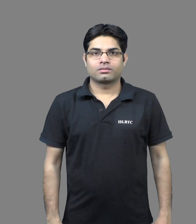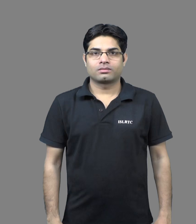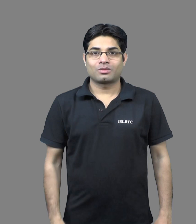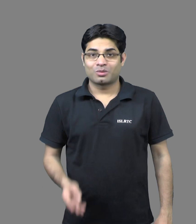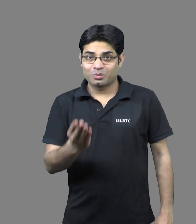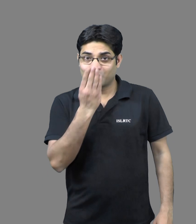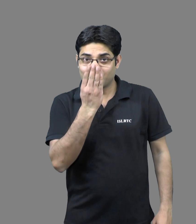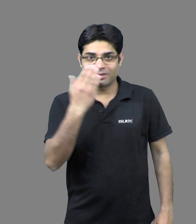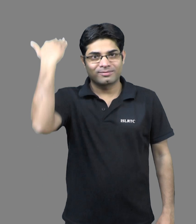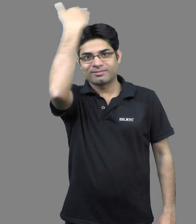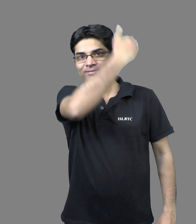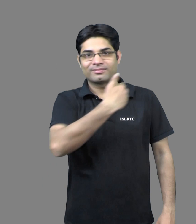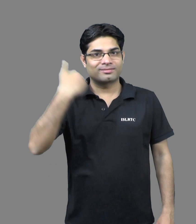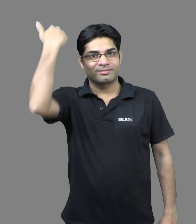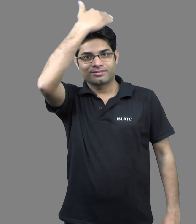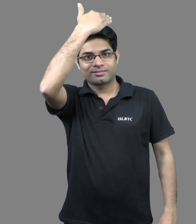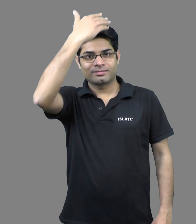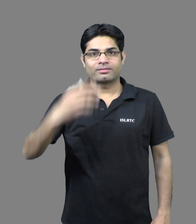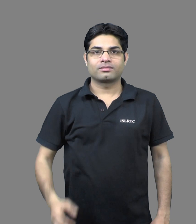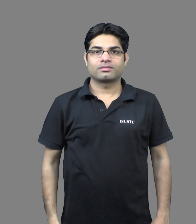Hijab